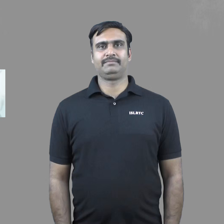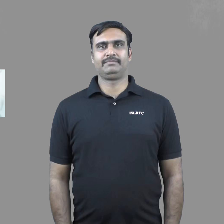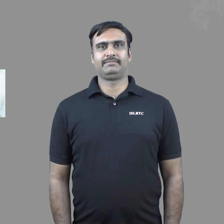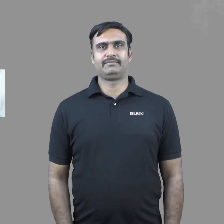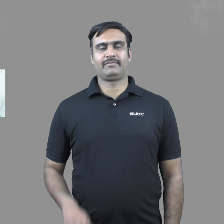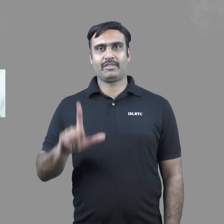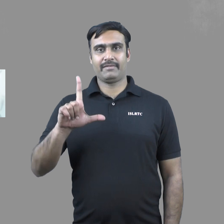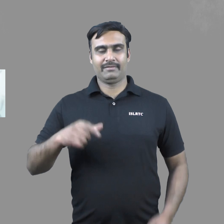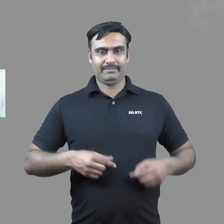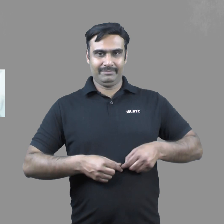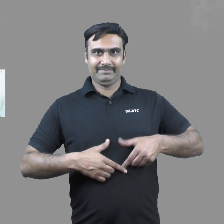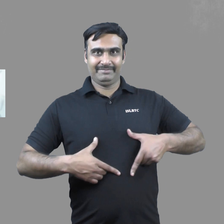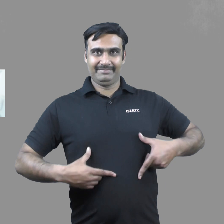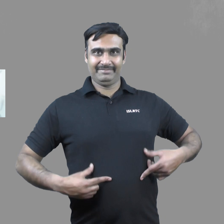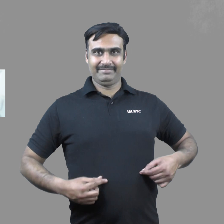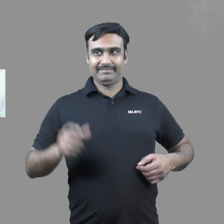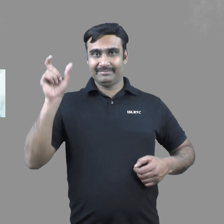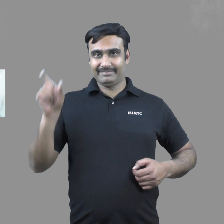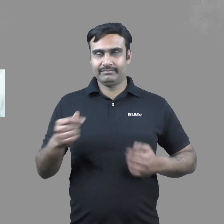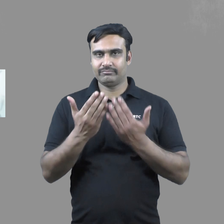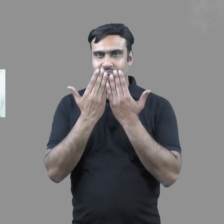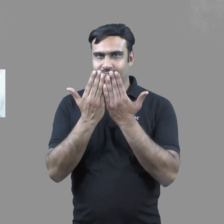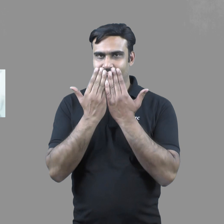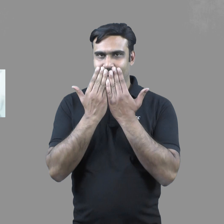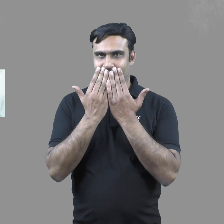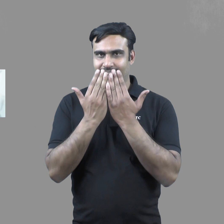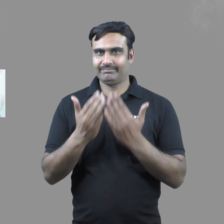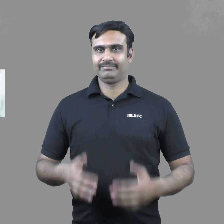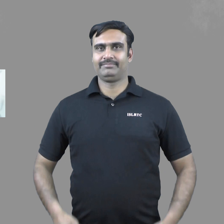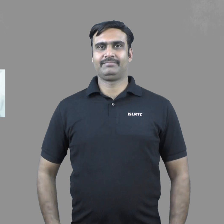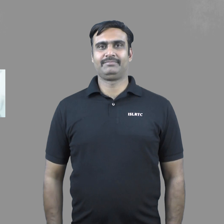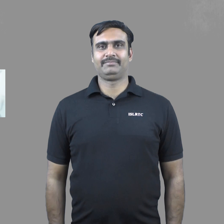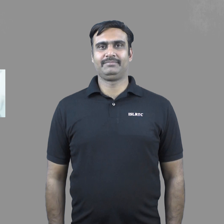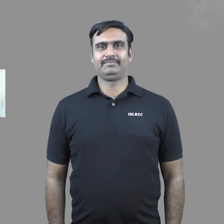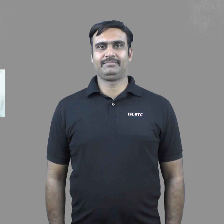Hepatology